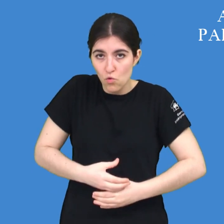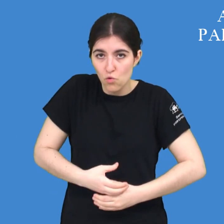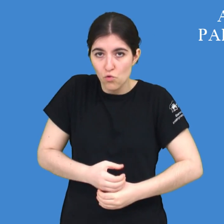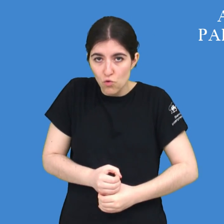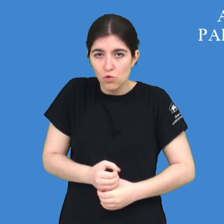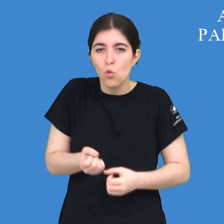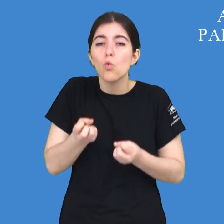reducir